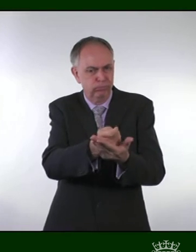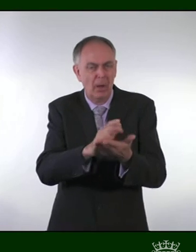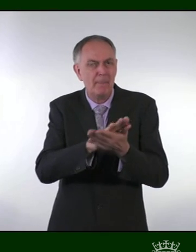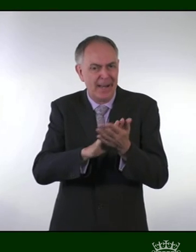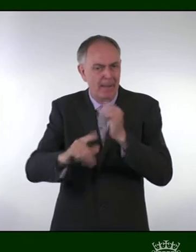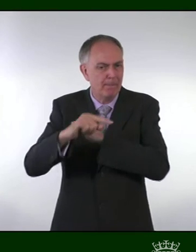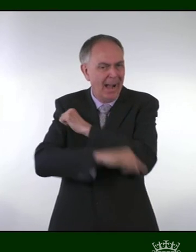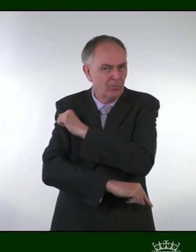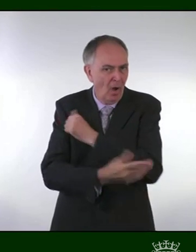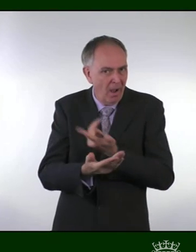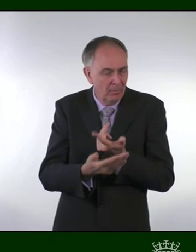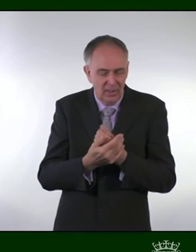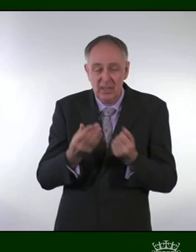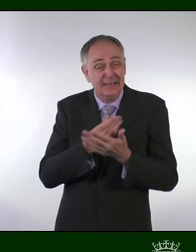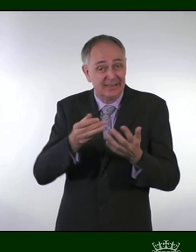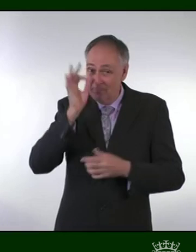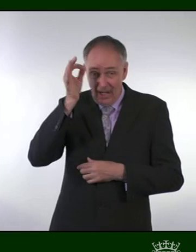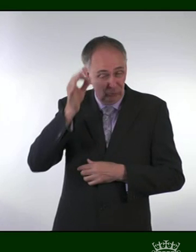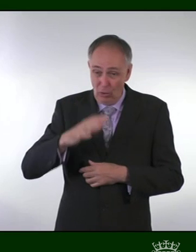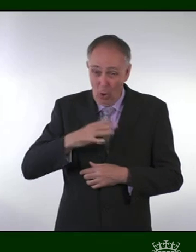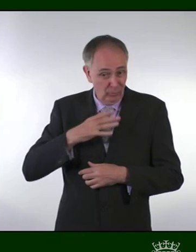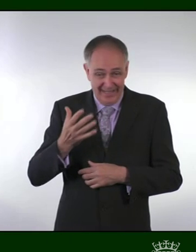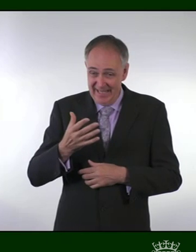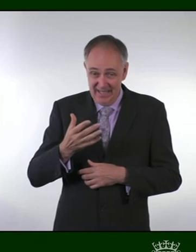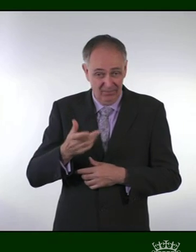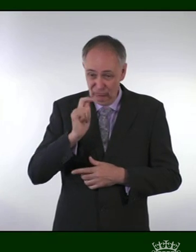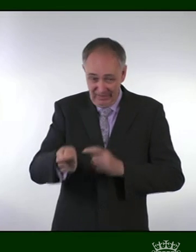Many councils are already beginning to make severe lay-offs.